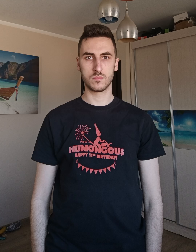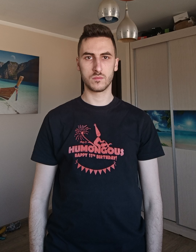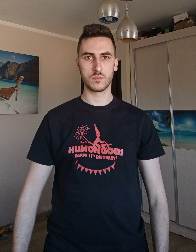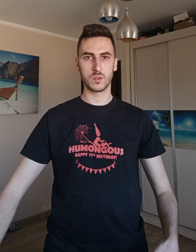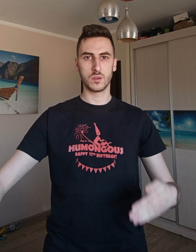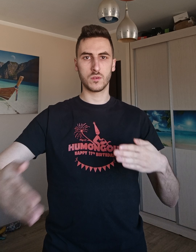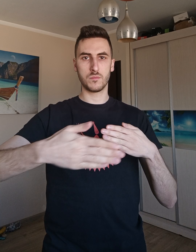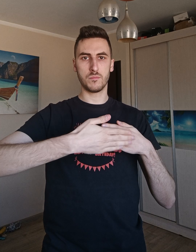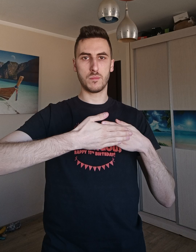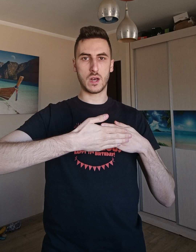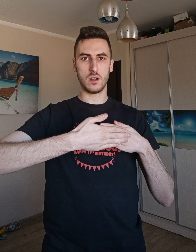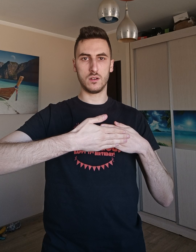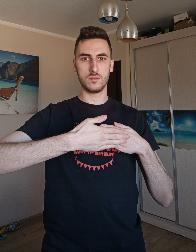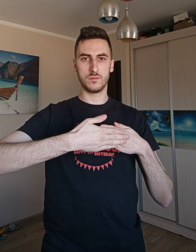בעל